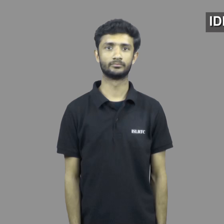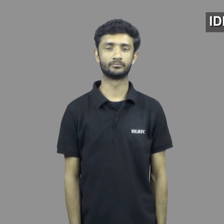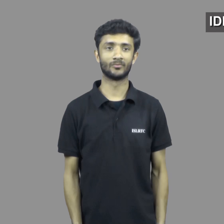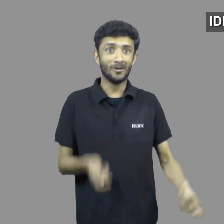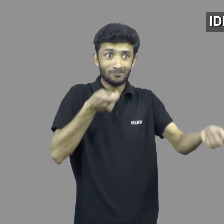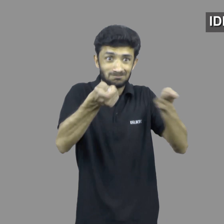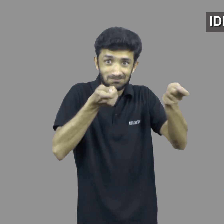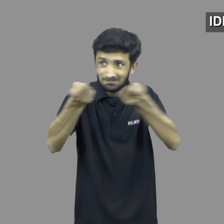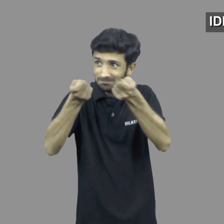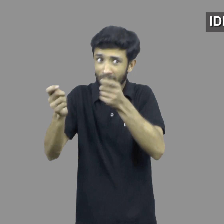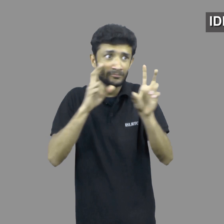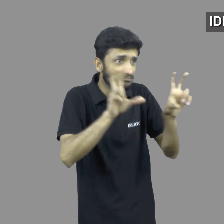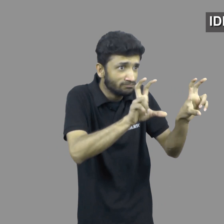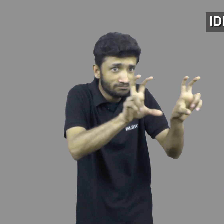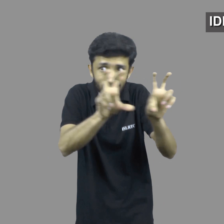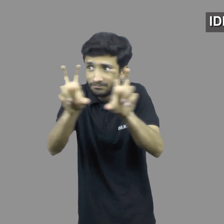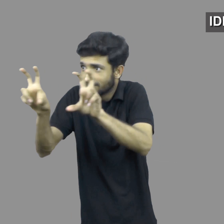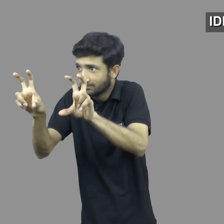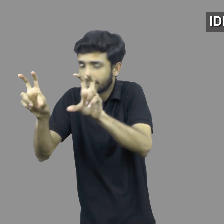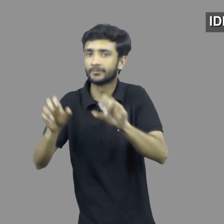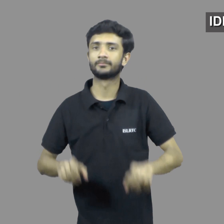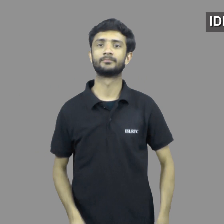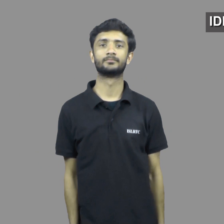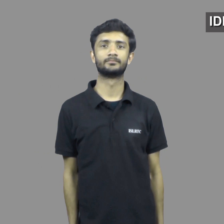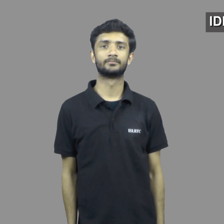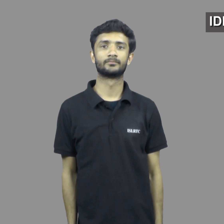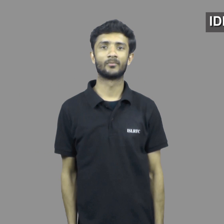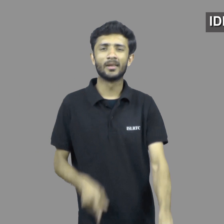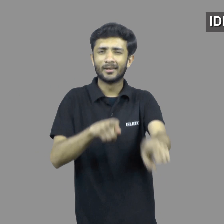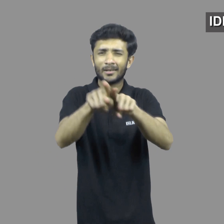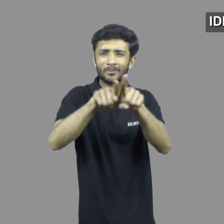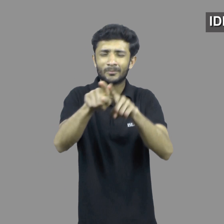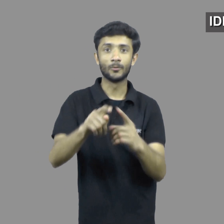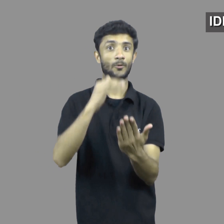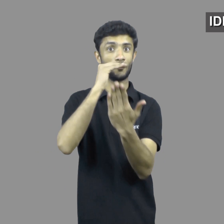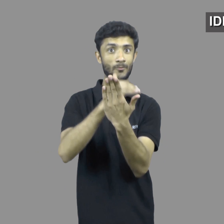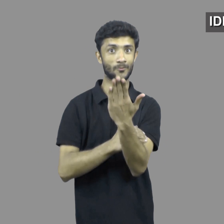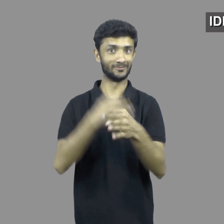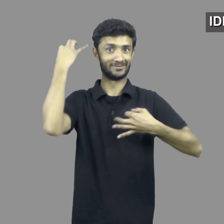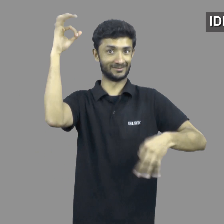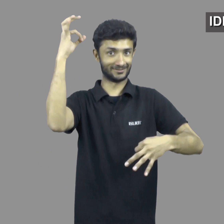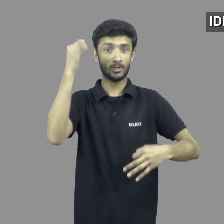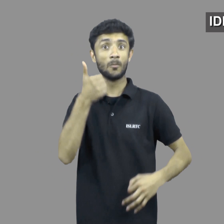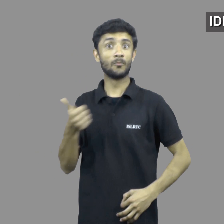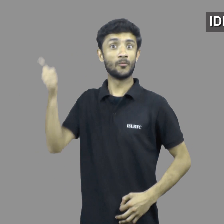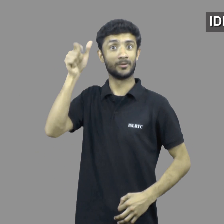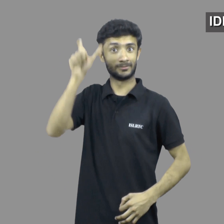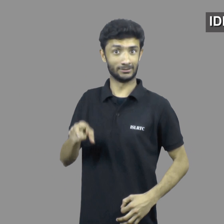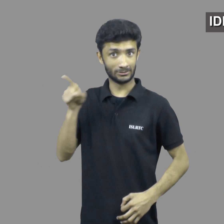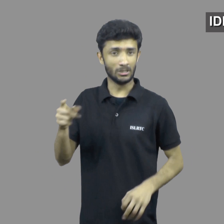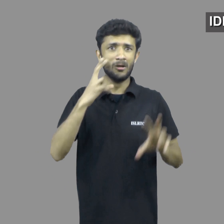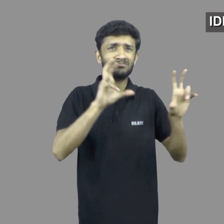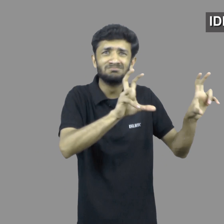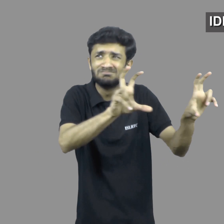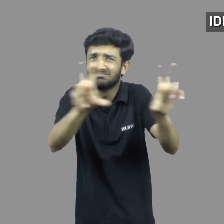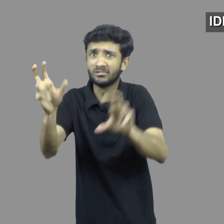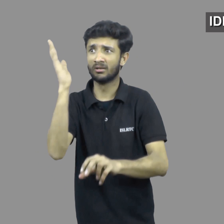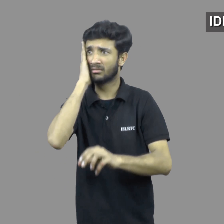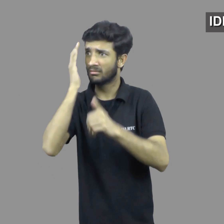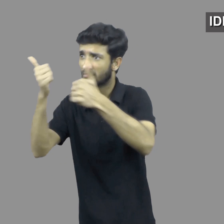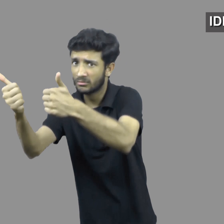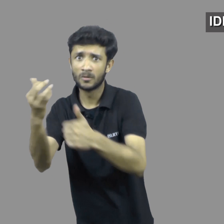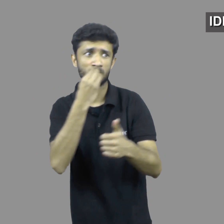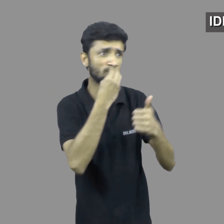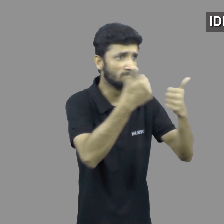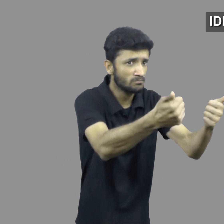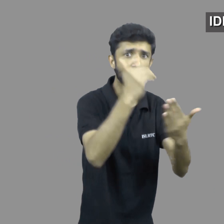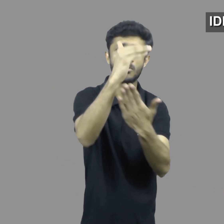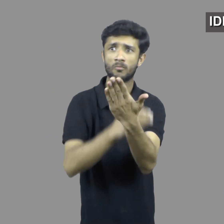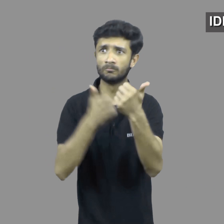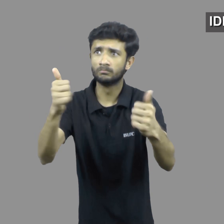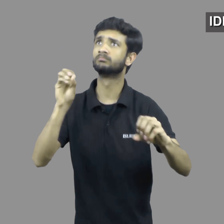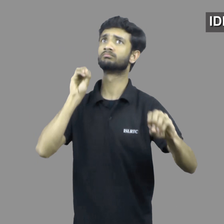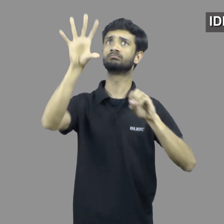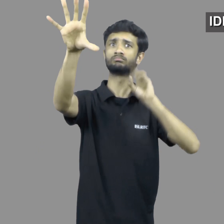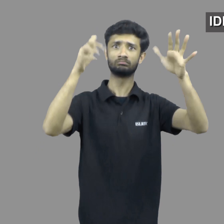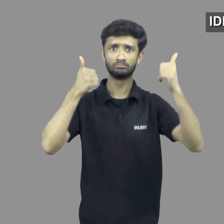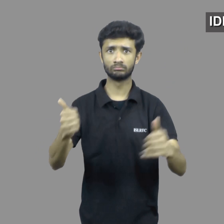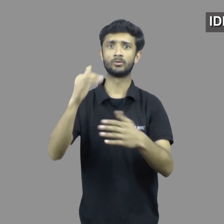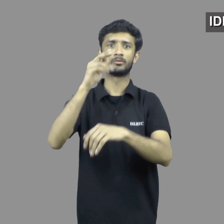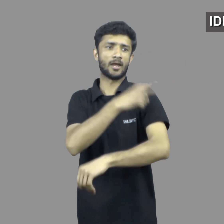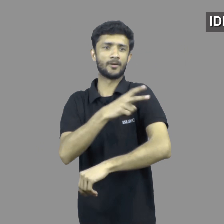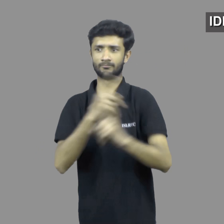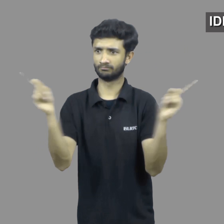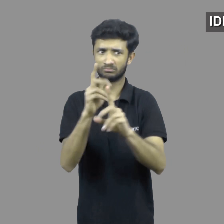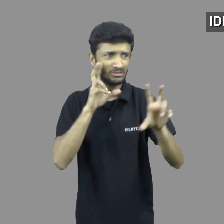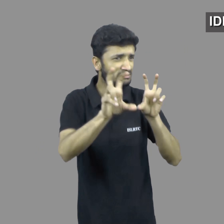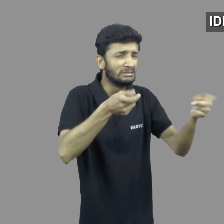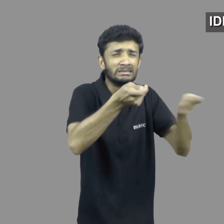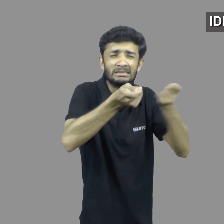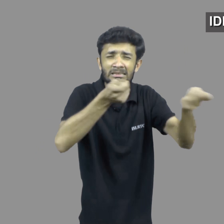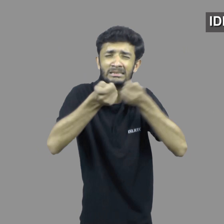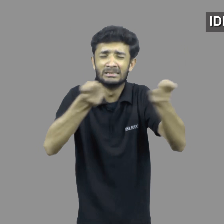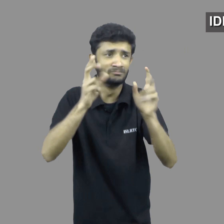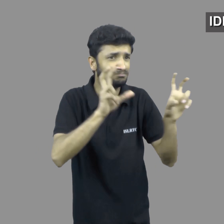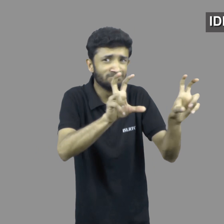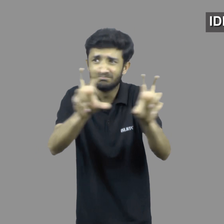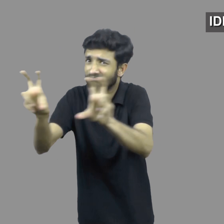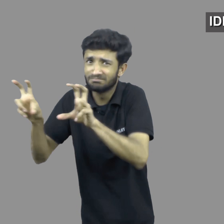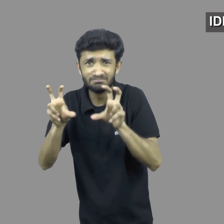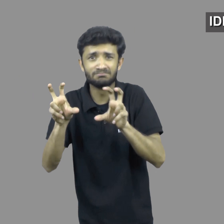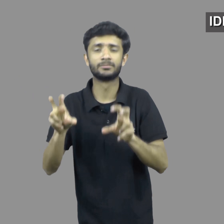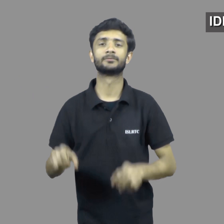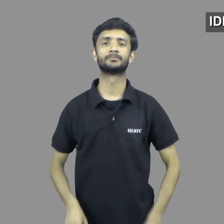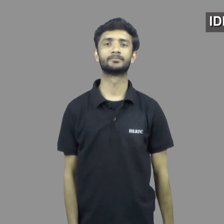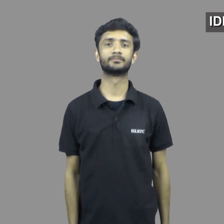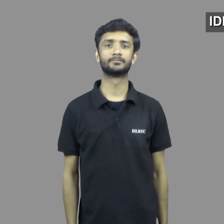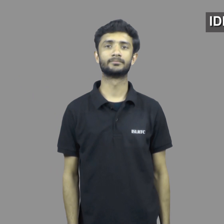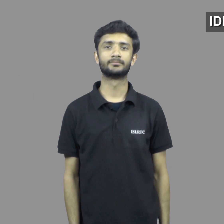On the Ball